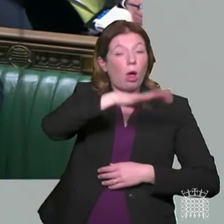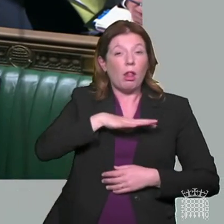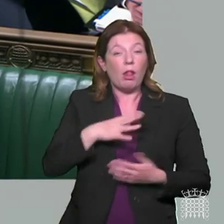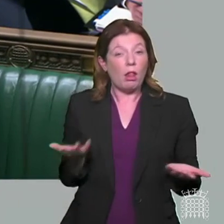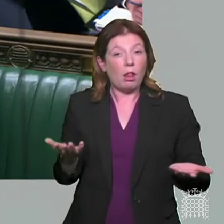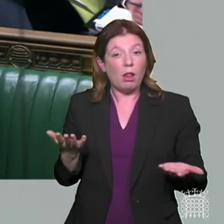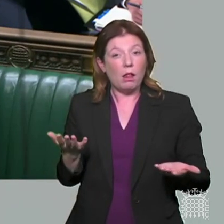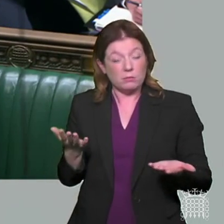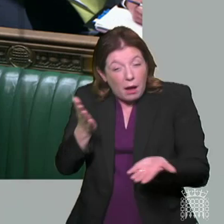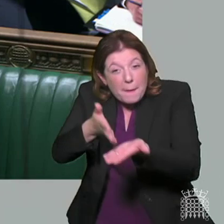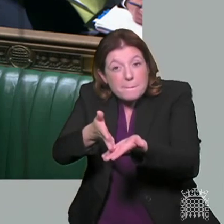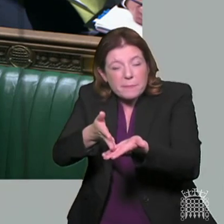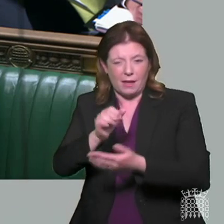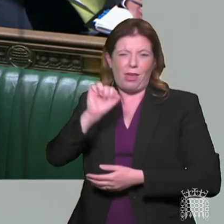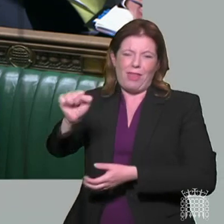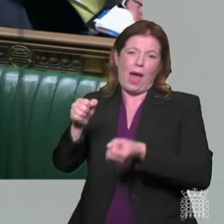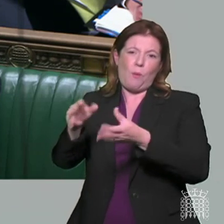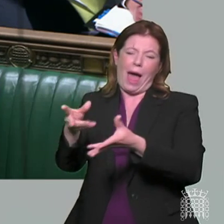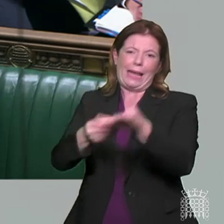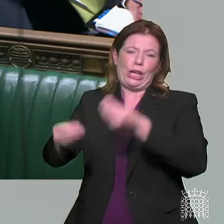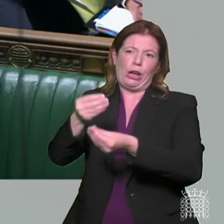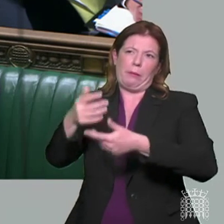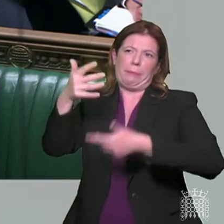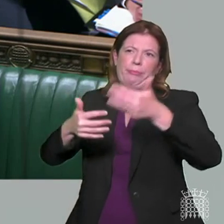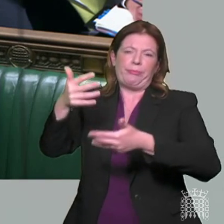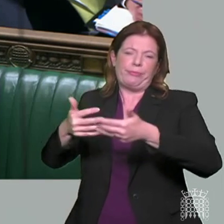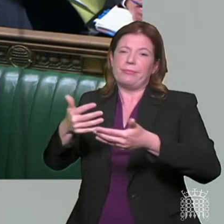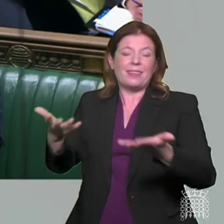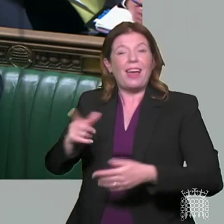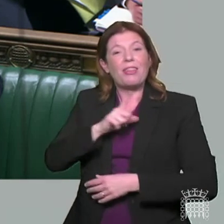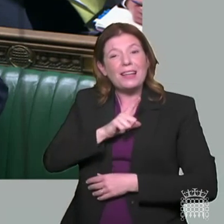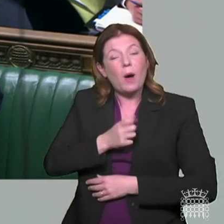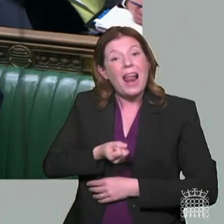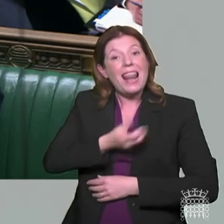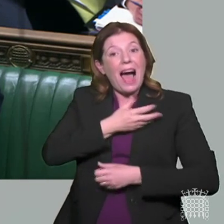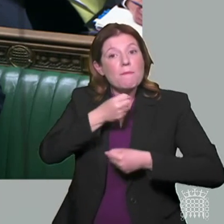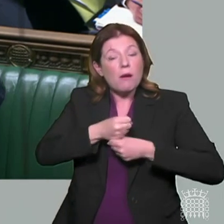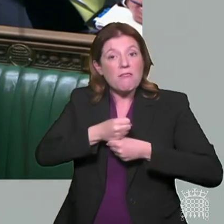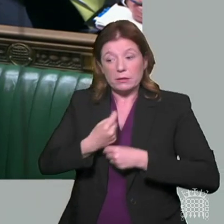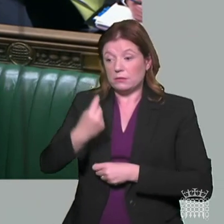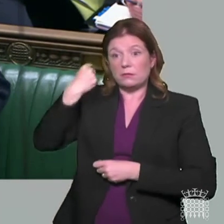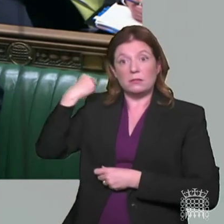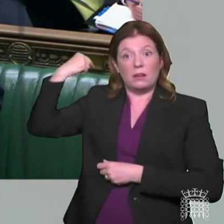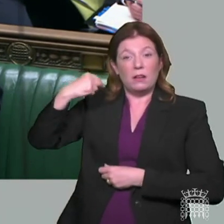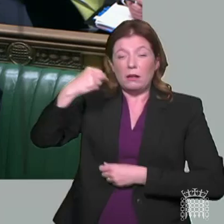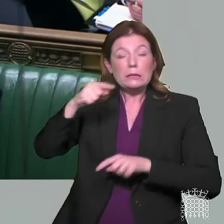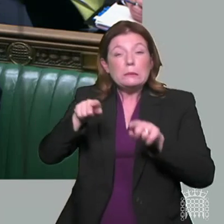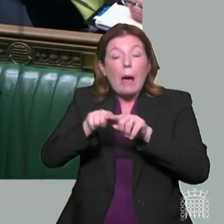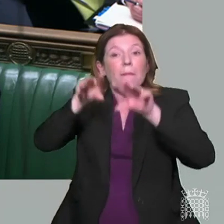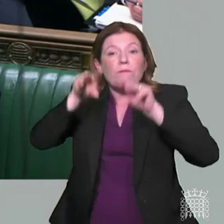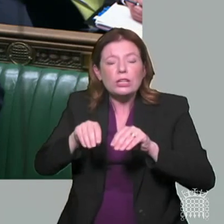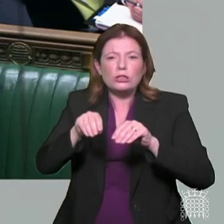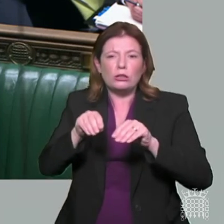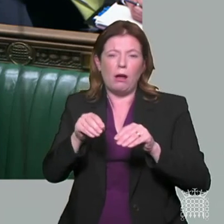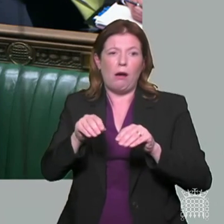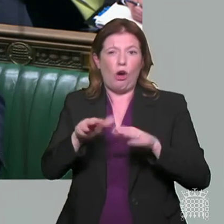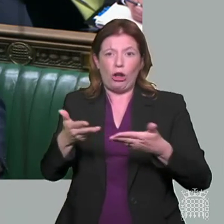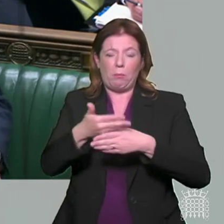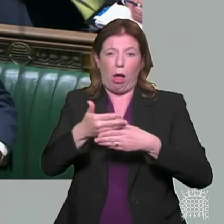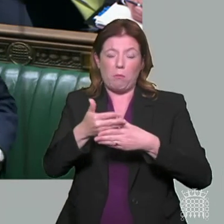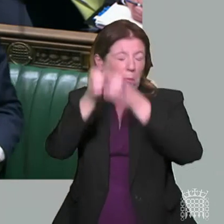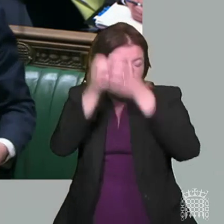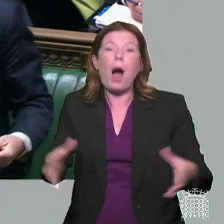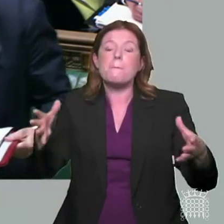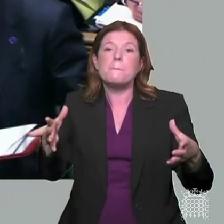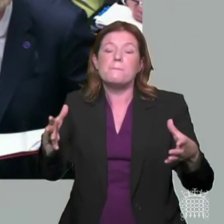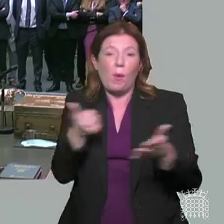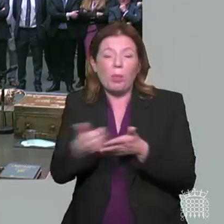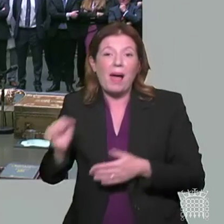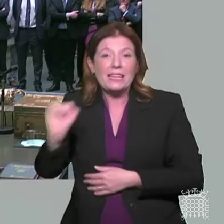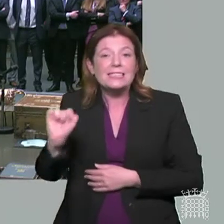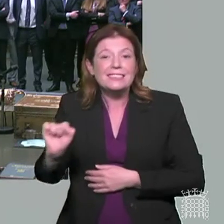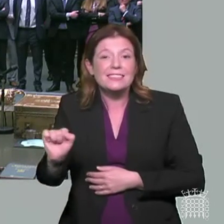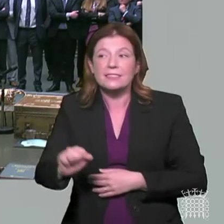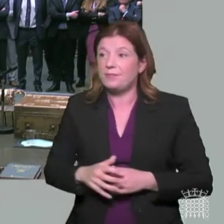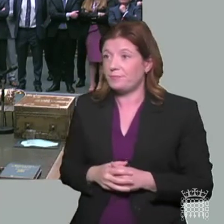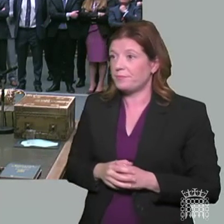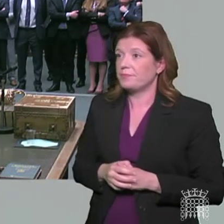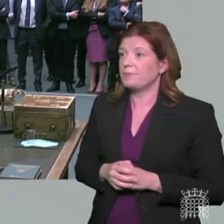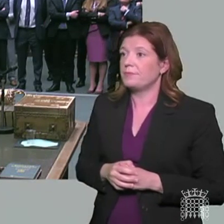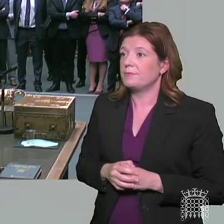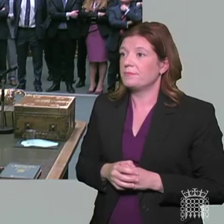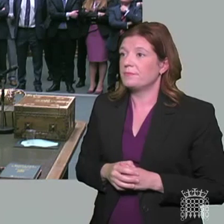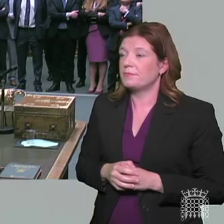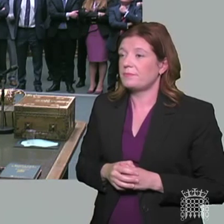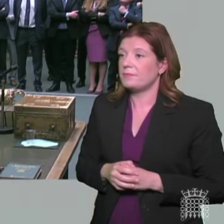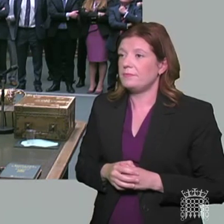That is Labour economic policy. That is why there has never been a Labour Government who left office with unemployment lower than when they came in—that is the reality.